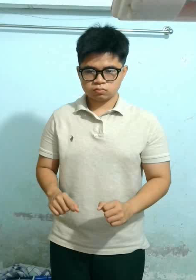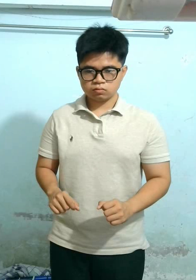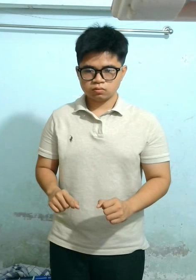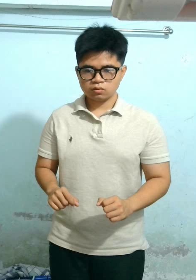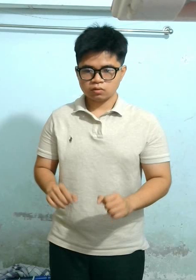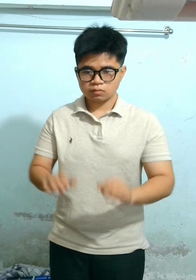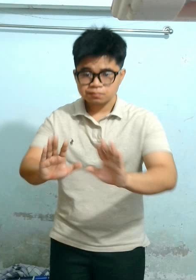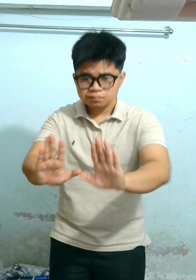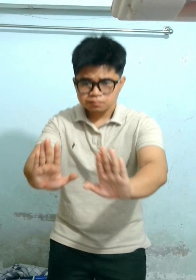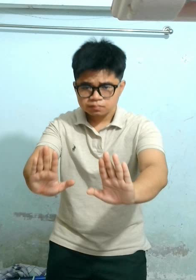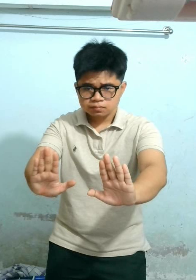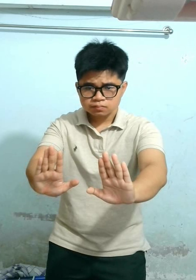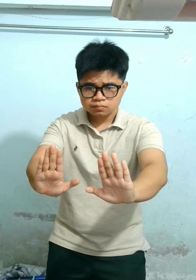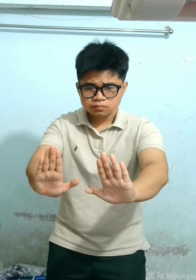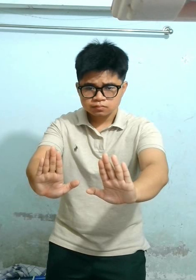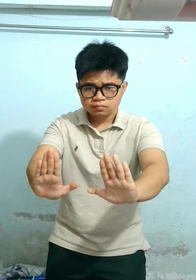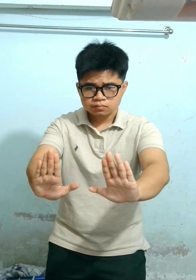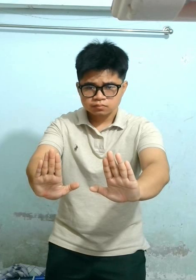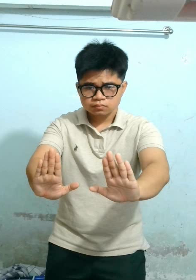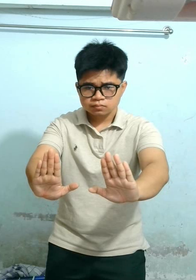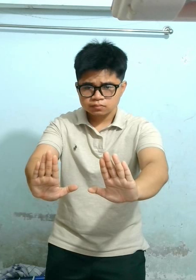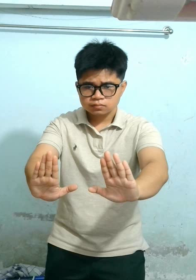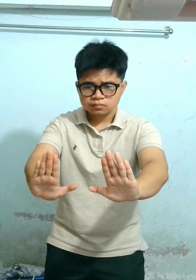dung lai